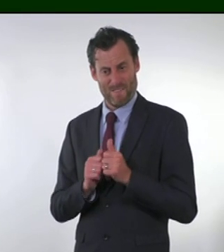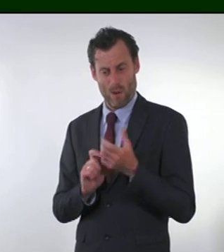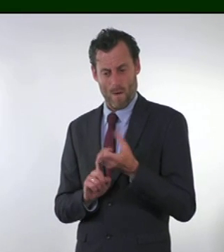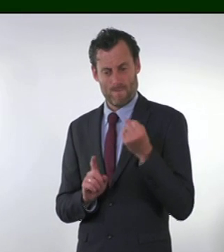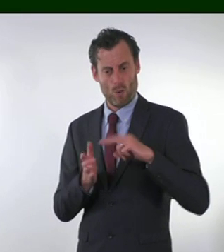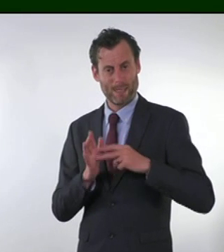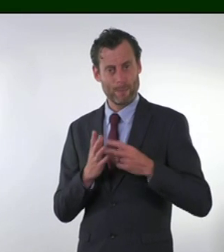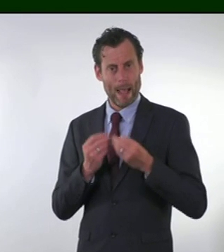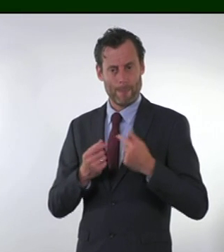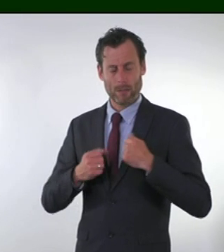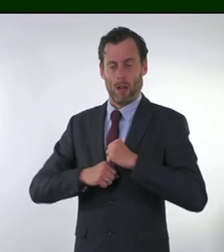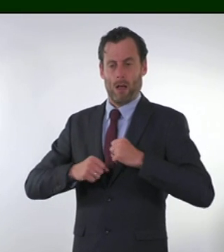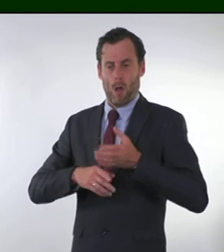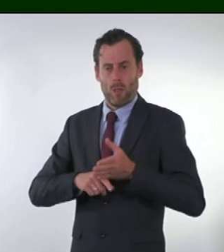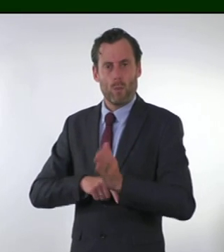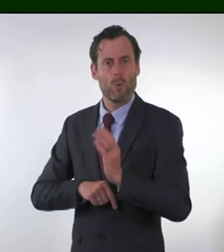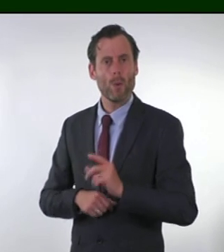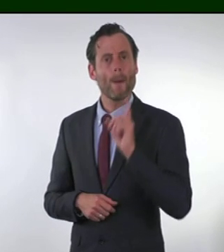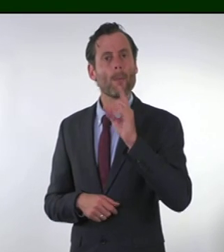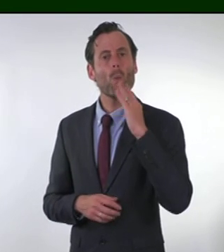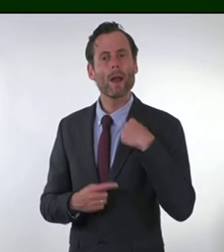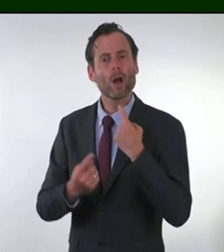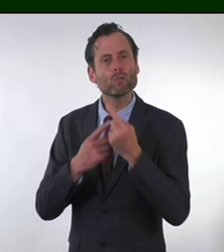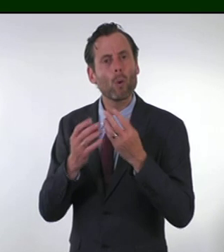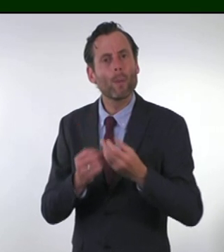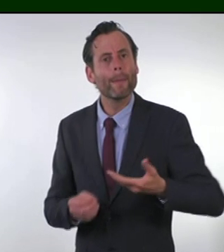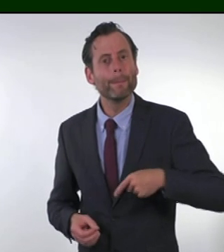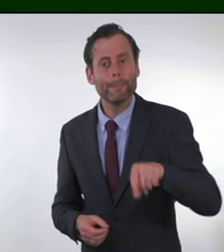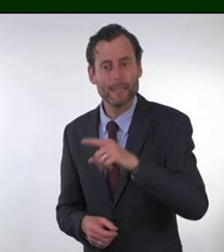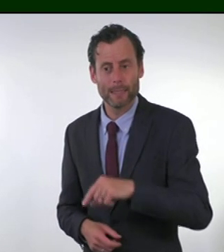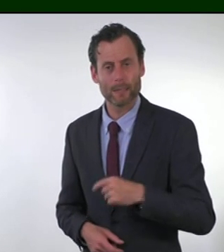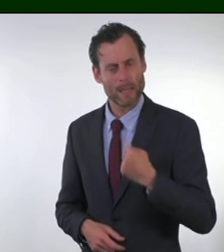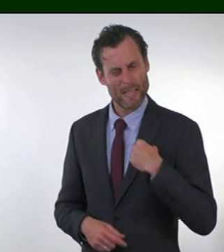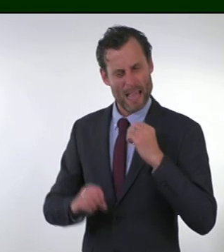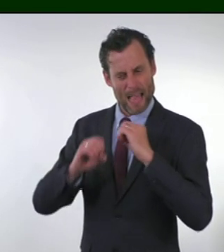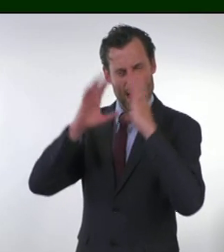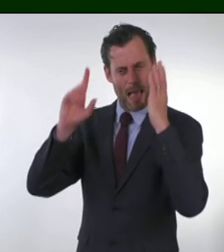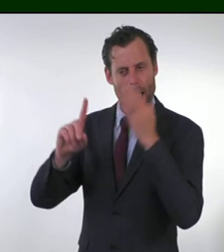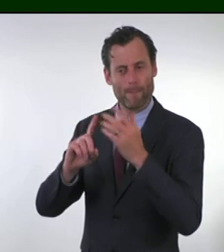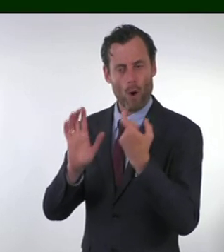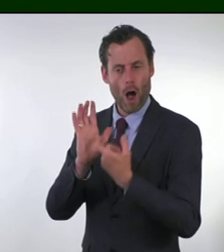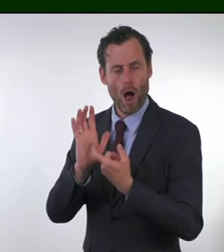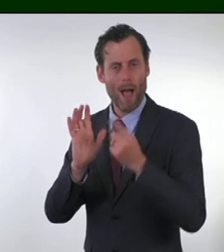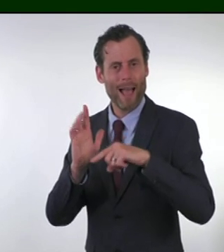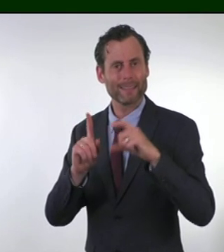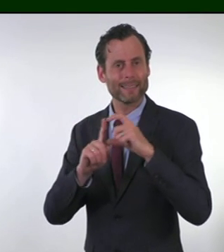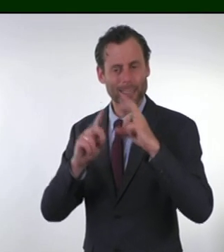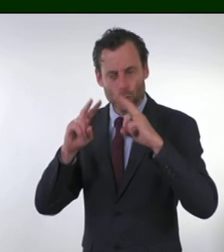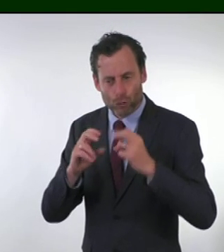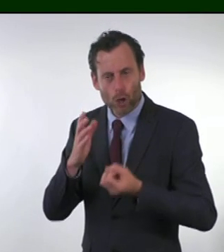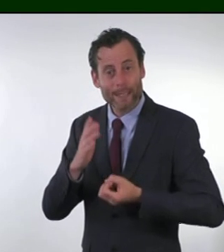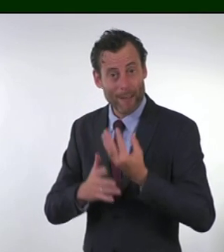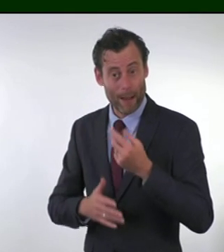What they are more interested in when I speak to them are our ambitious commitments, such as our plans to double research and development investment.